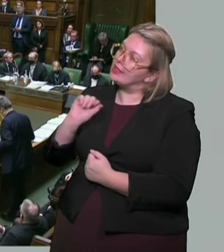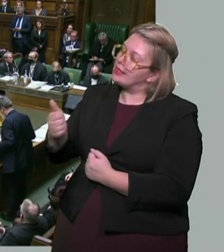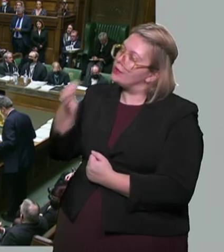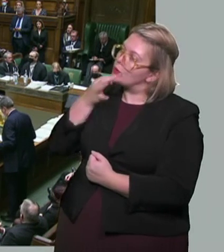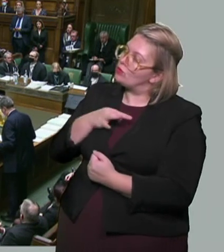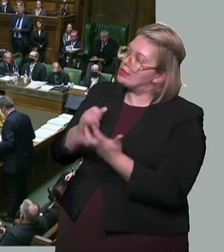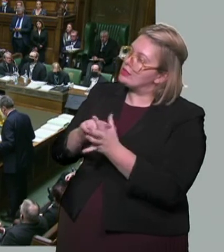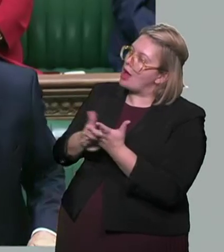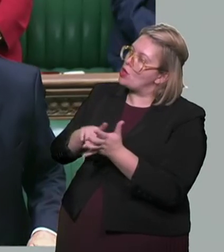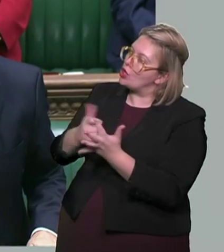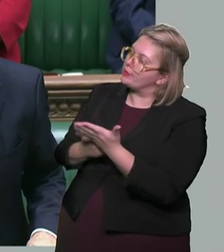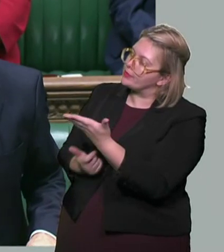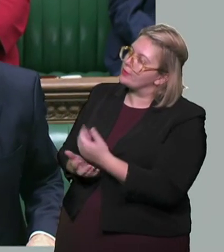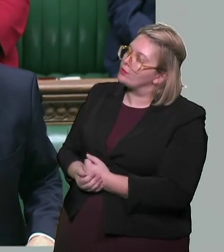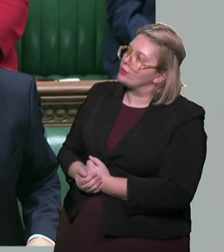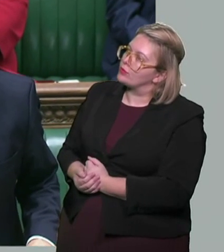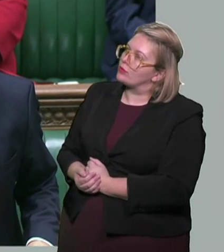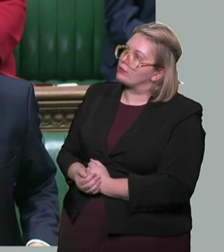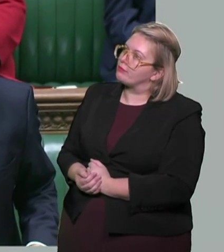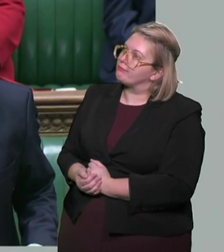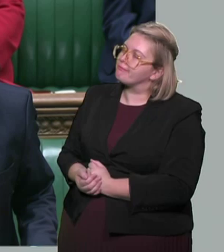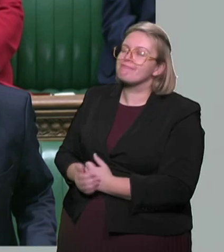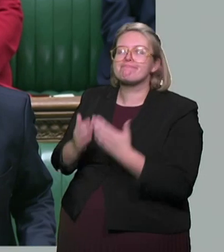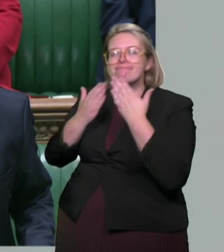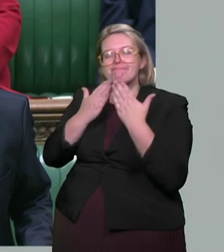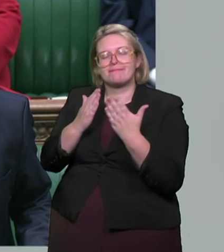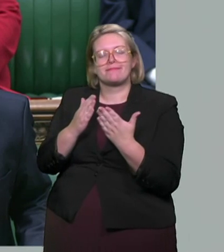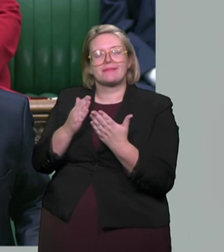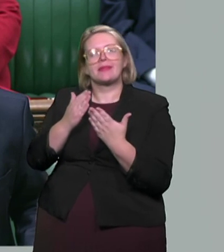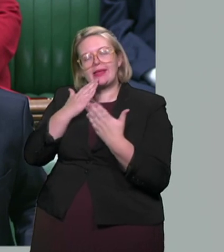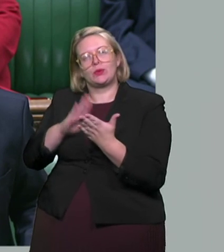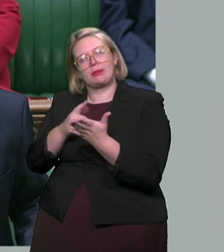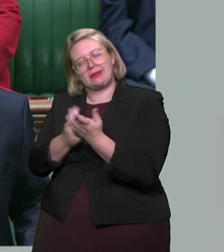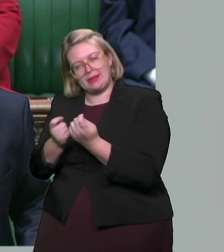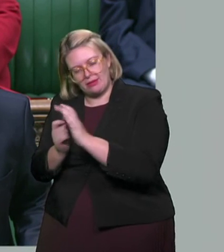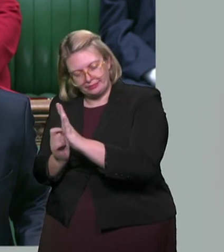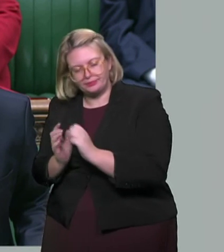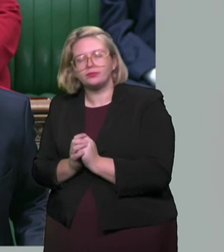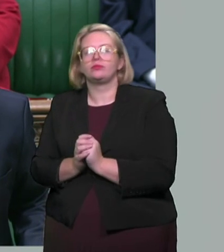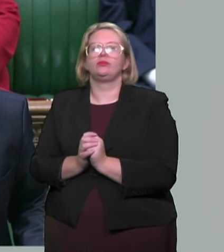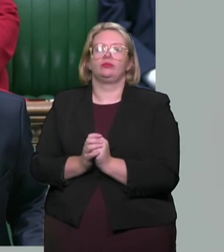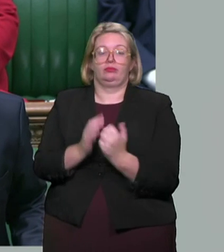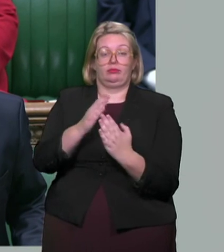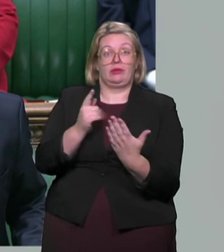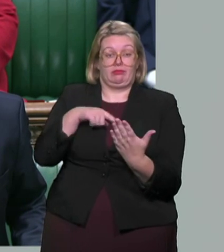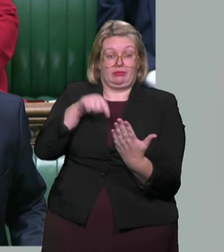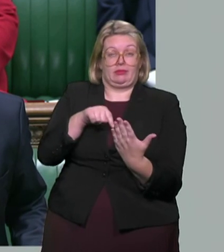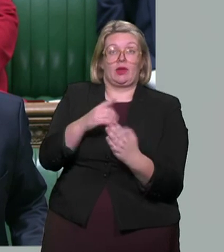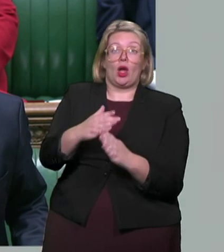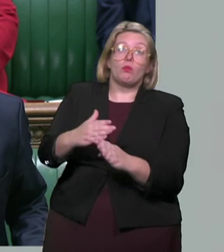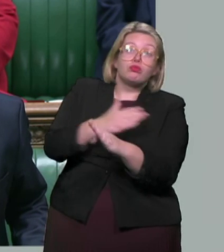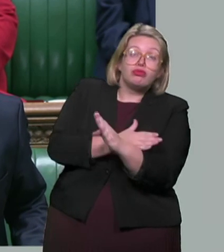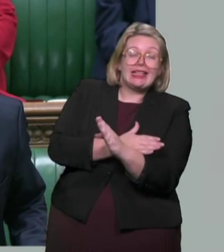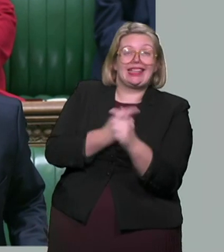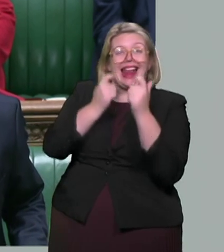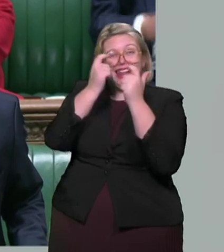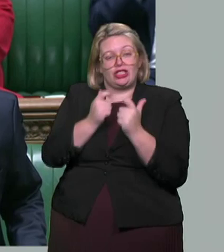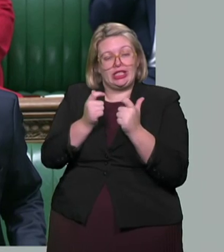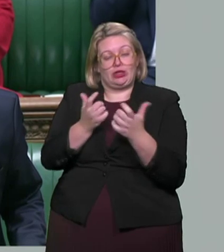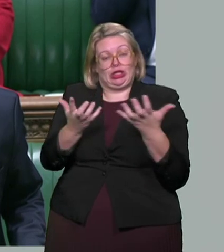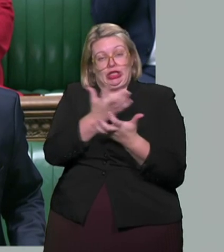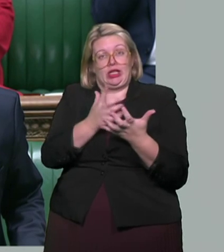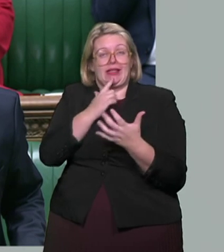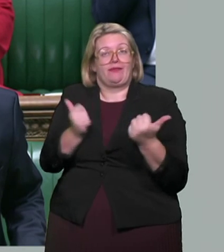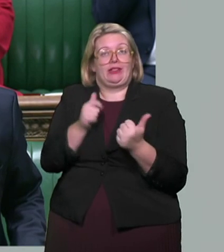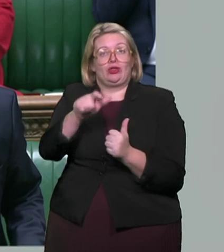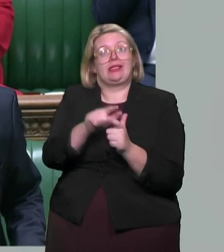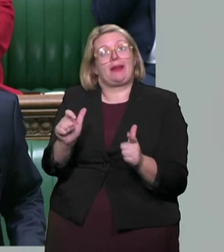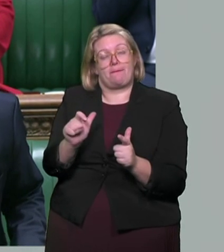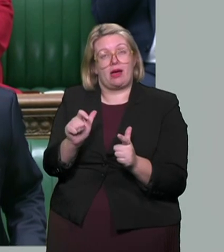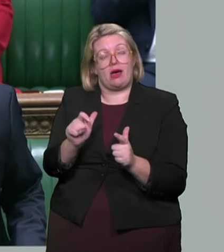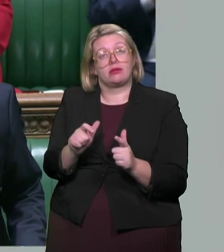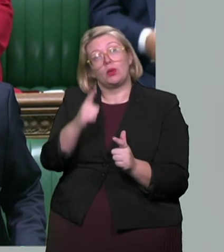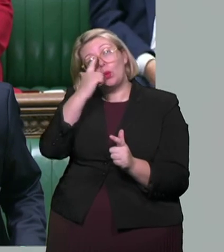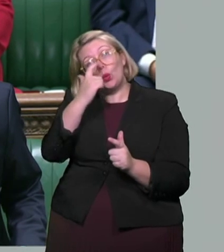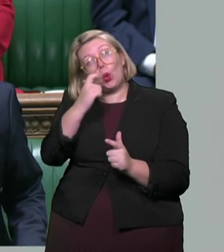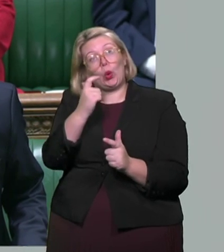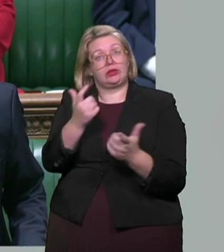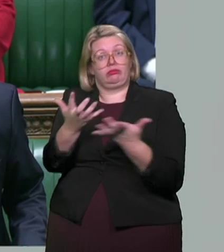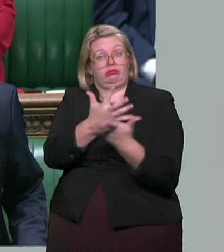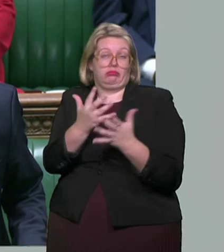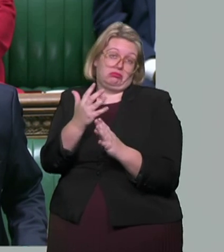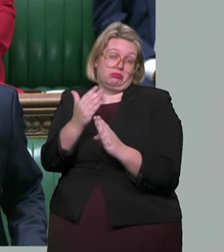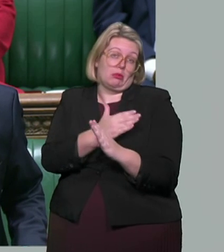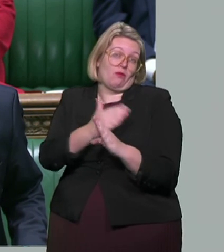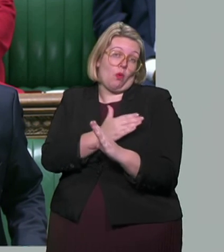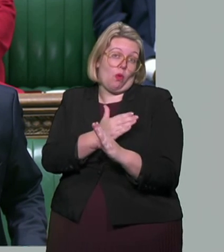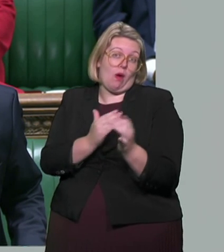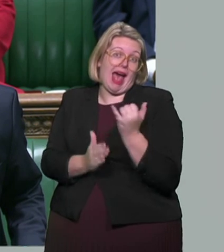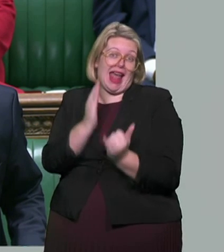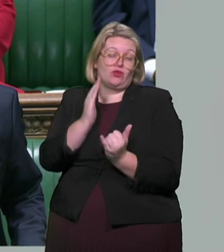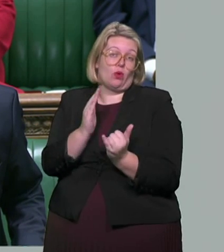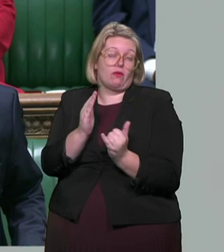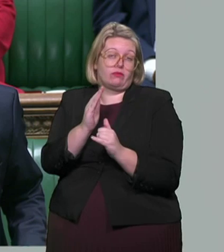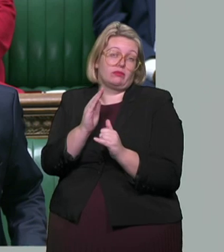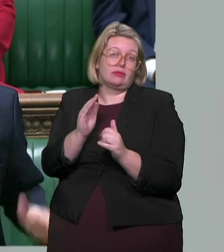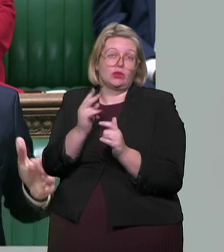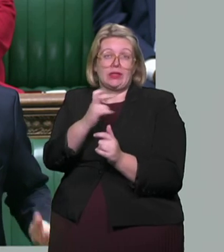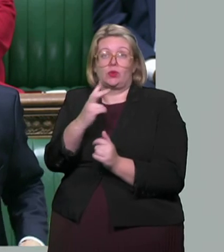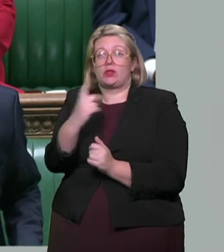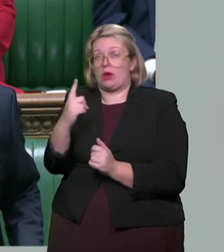I think from that—this is not a challenge; it is to clarify—that the pre-legislative scrutiny will be finished in early December and the Second Reading could be before the end of this calendar year.